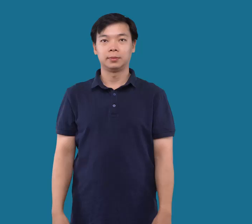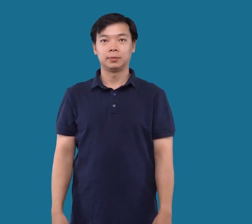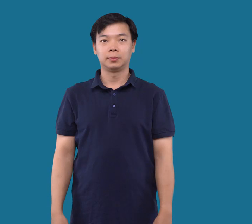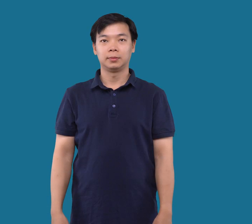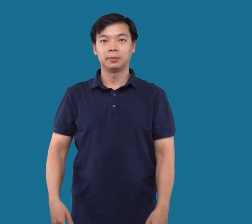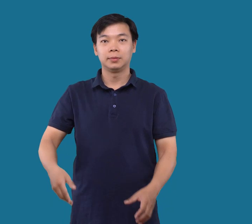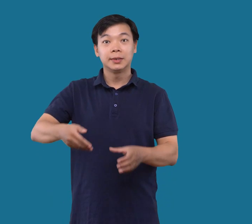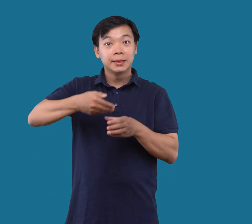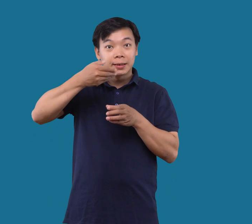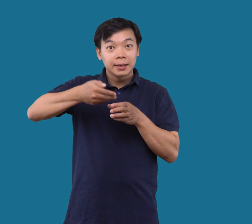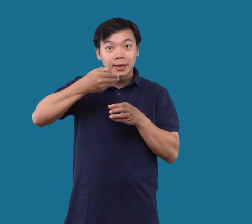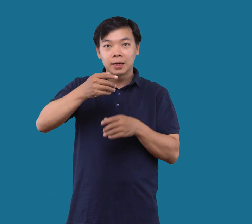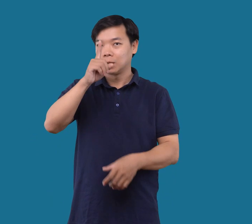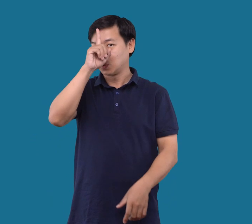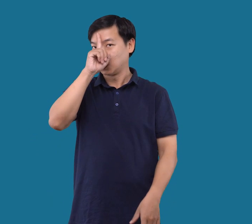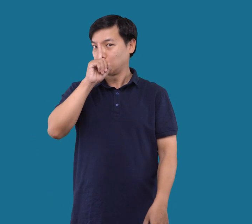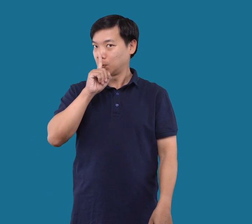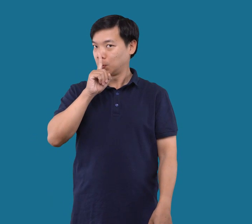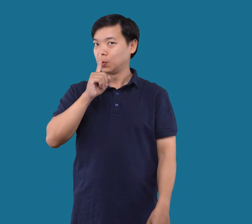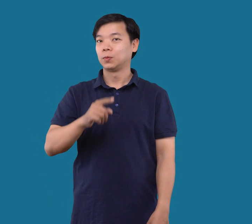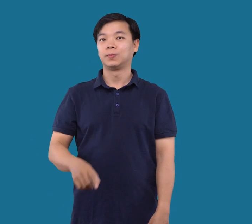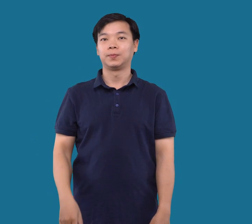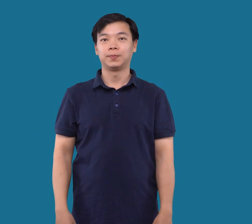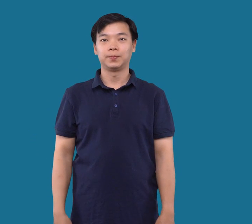chè đỗ đỏ